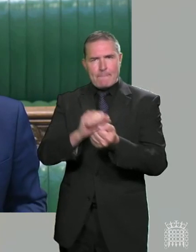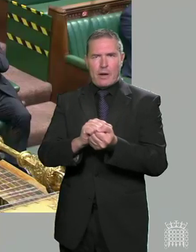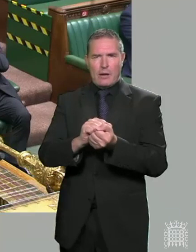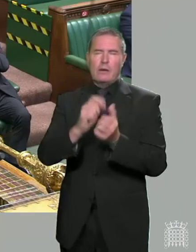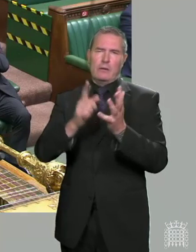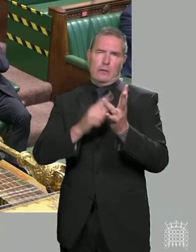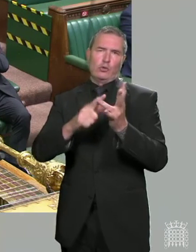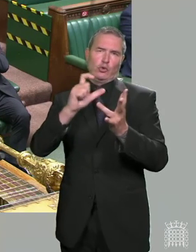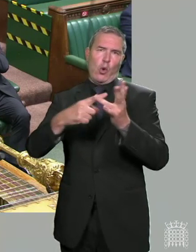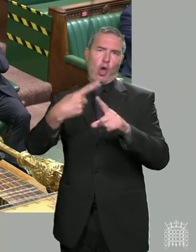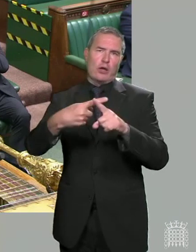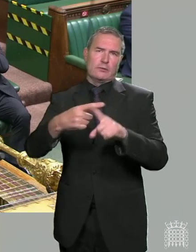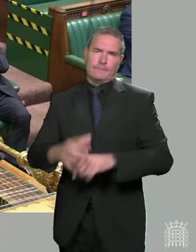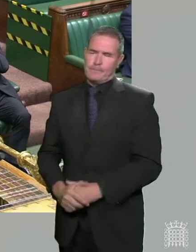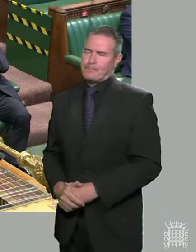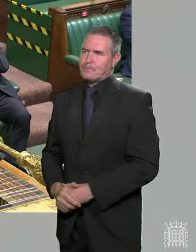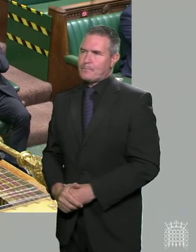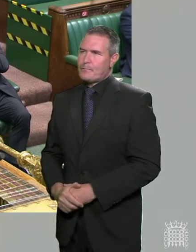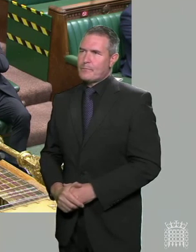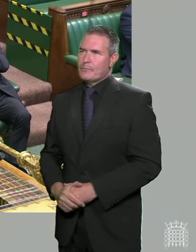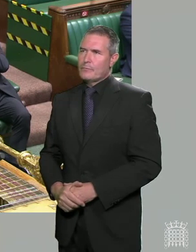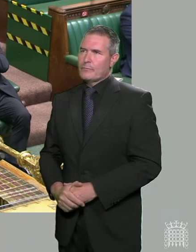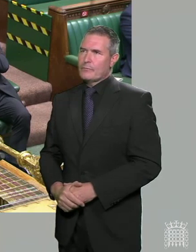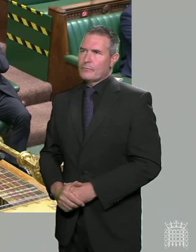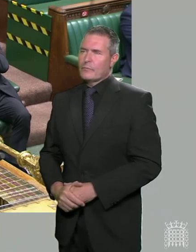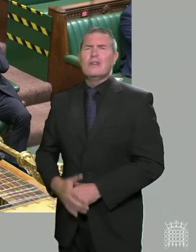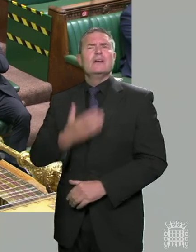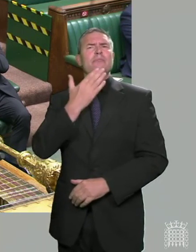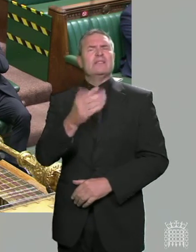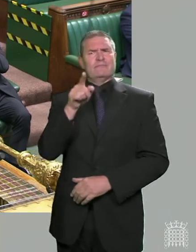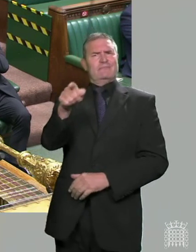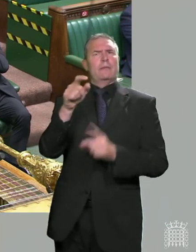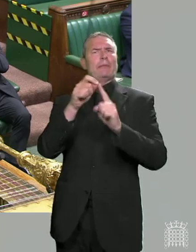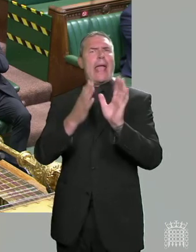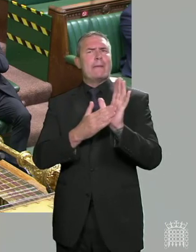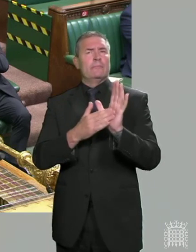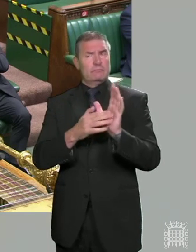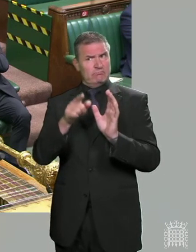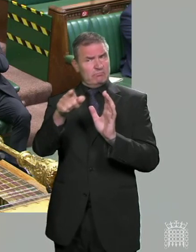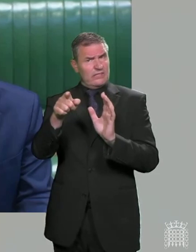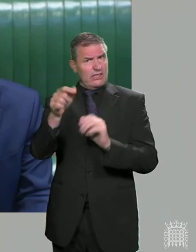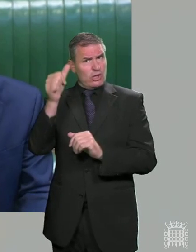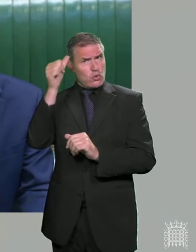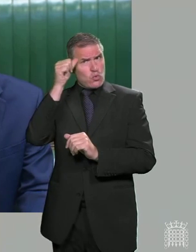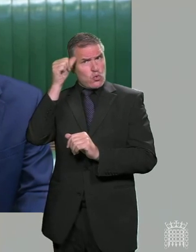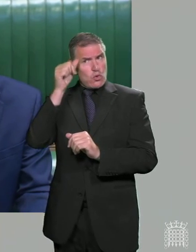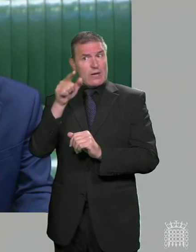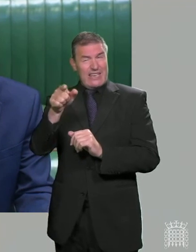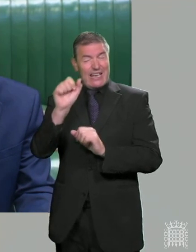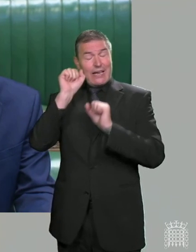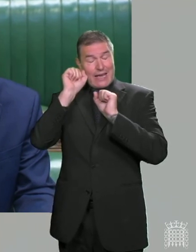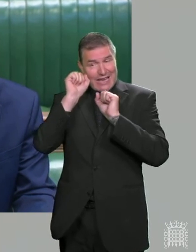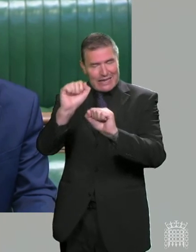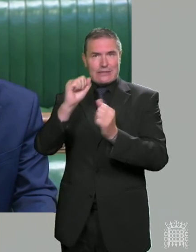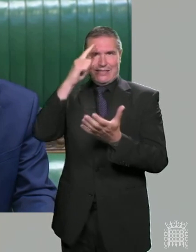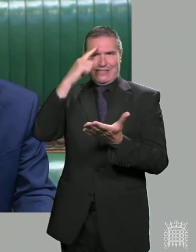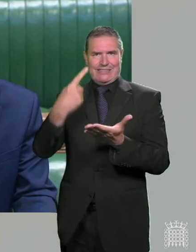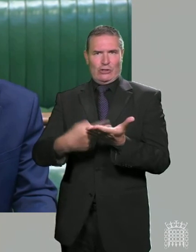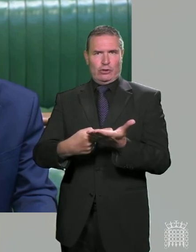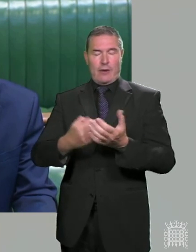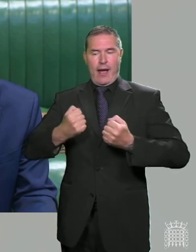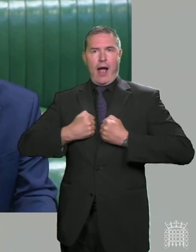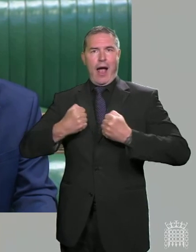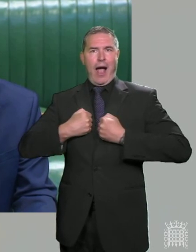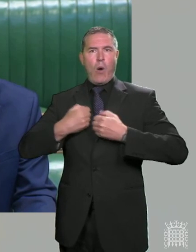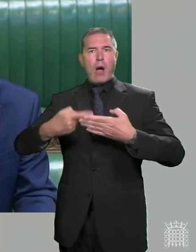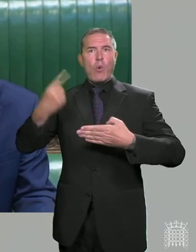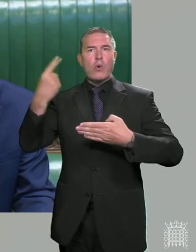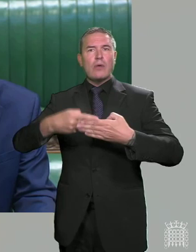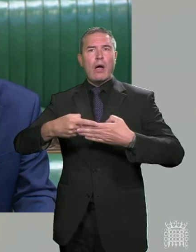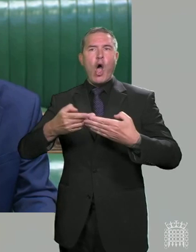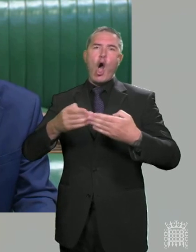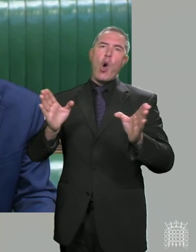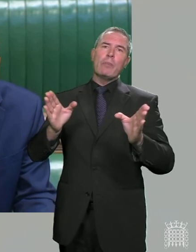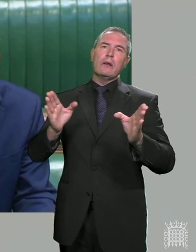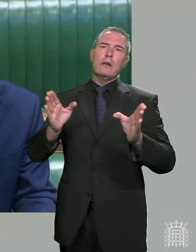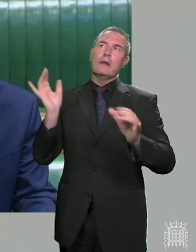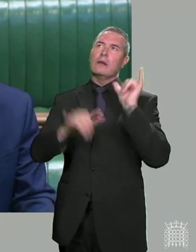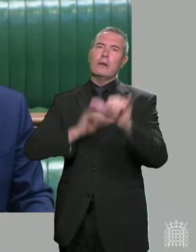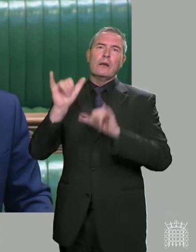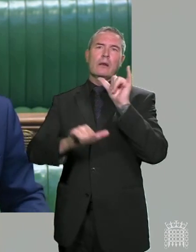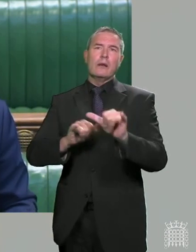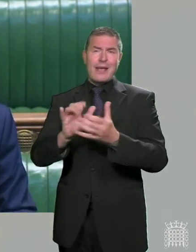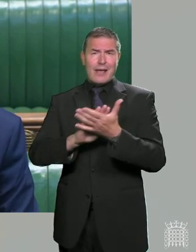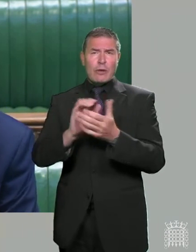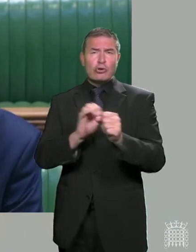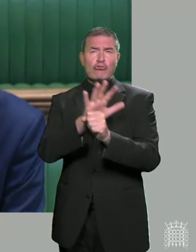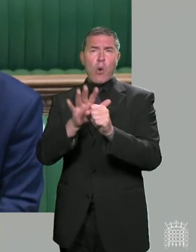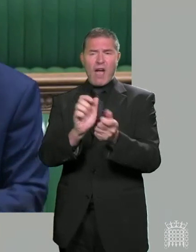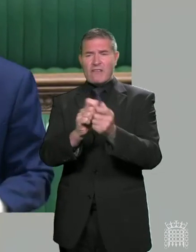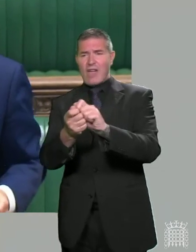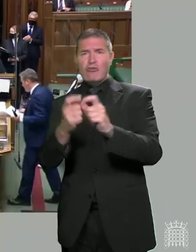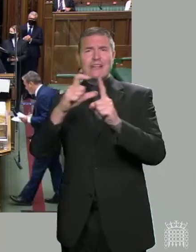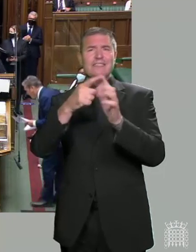Does the Prime Minister recognise that his decision to keep our borders open contributed to the spread of the delta variant in this country?